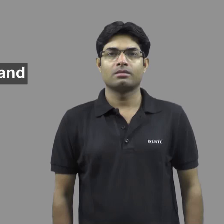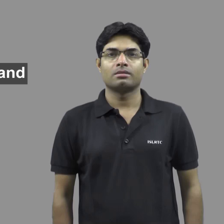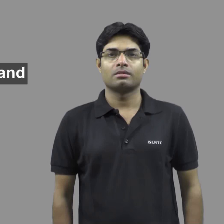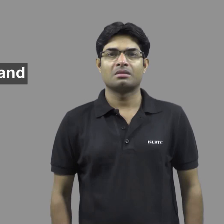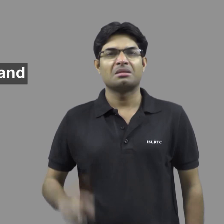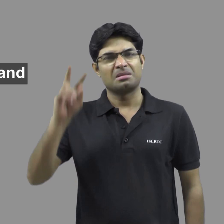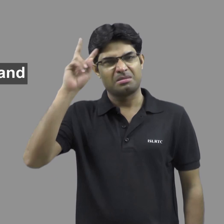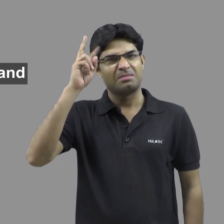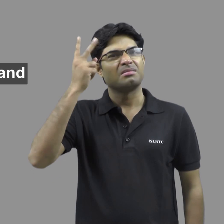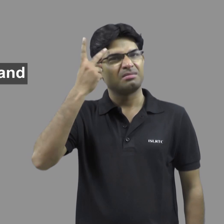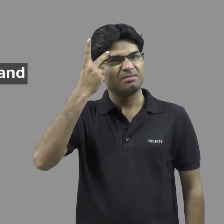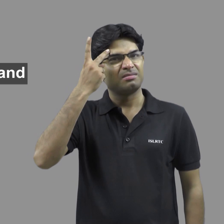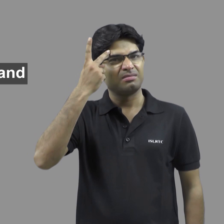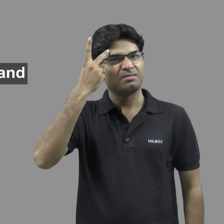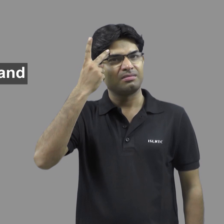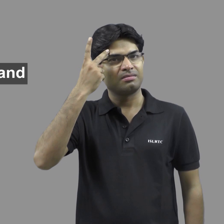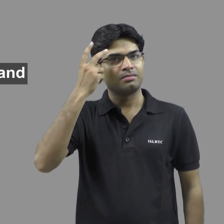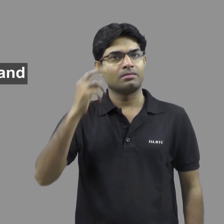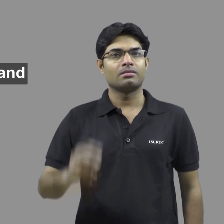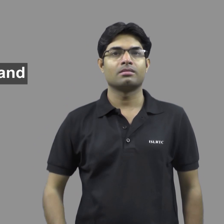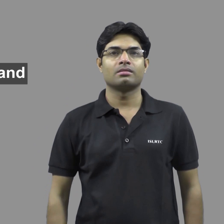Misunderstand Misconstrue